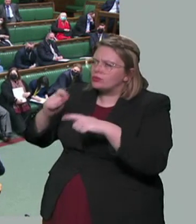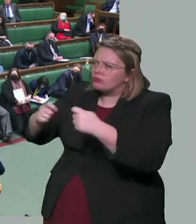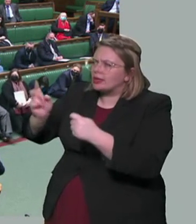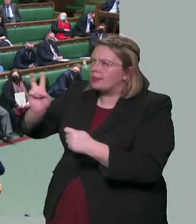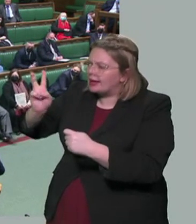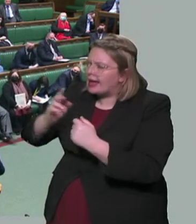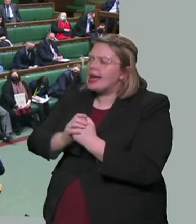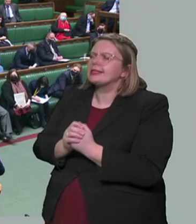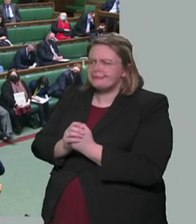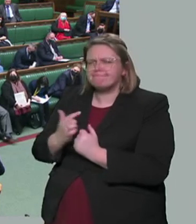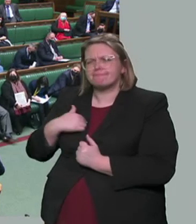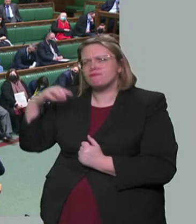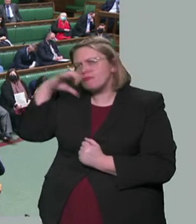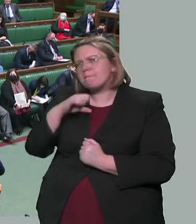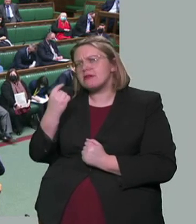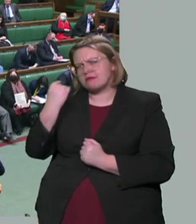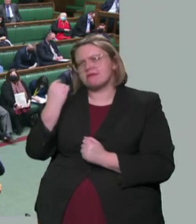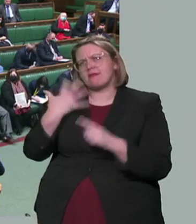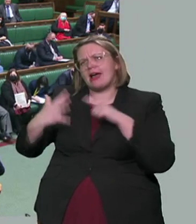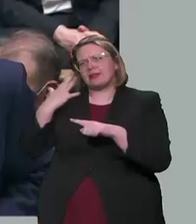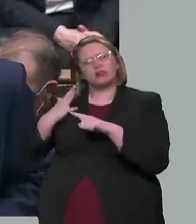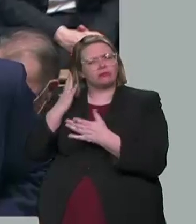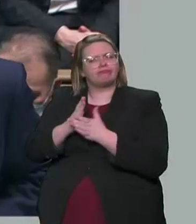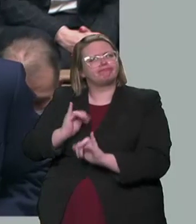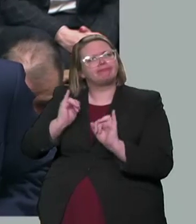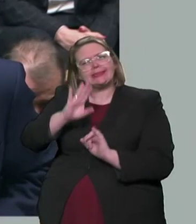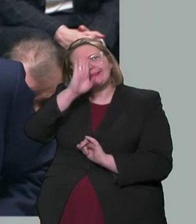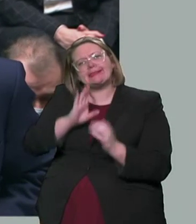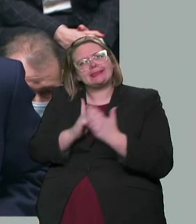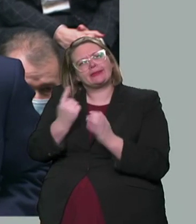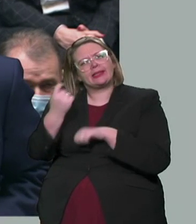I thank the honourable Gentleman for raising this case again. I remember it, and it is very sad.